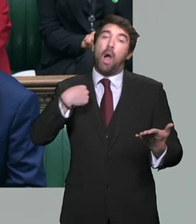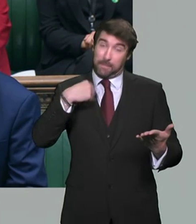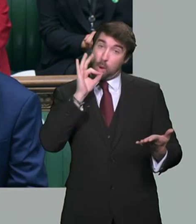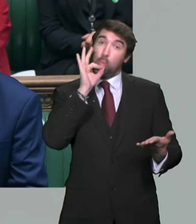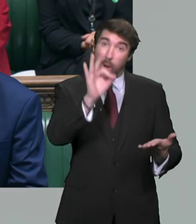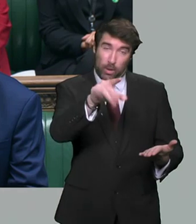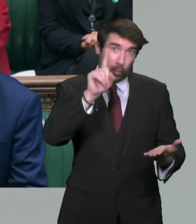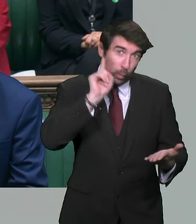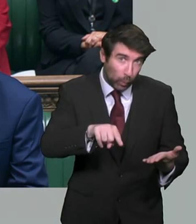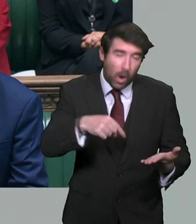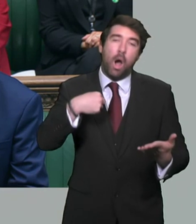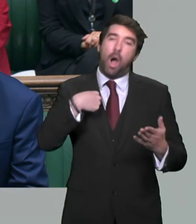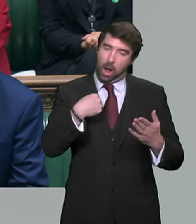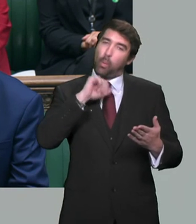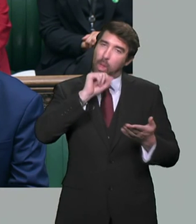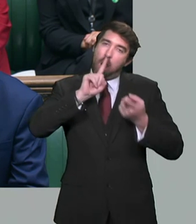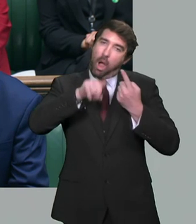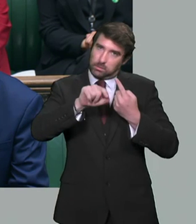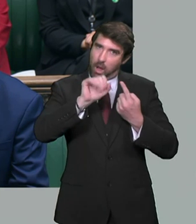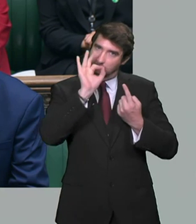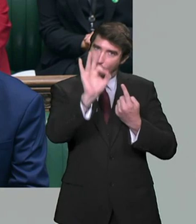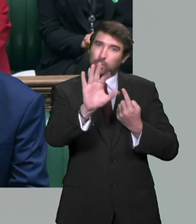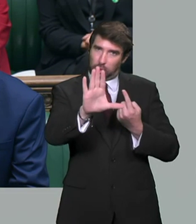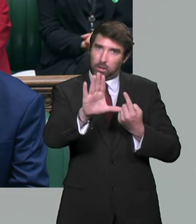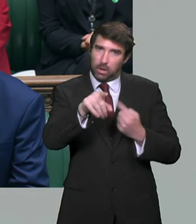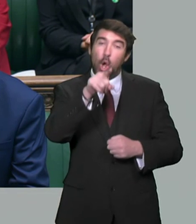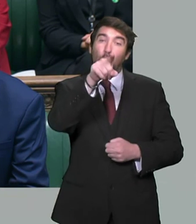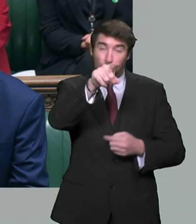Let me explain why he did not.